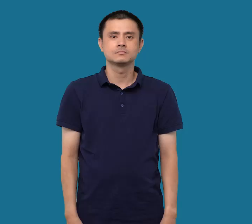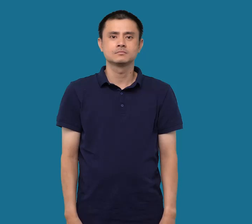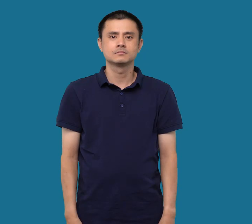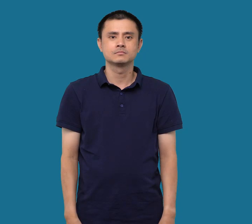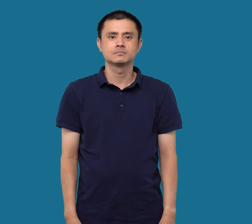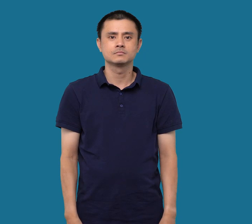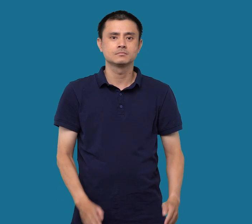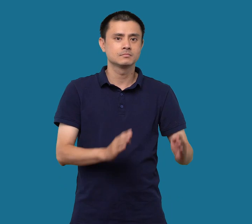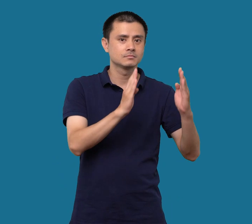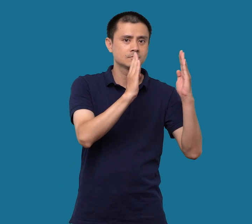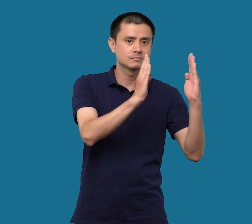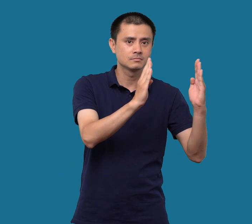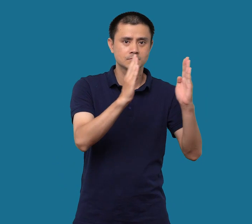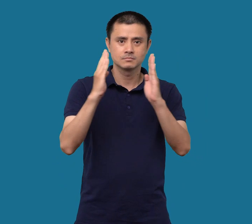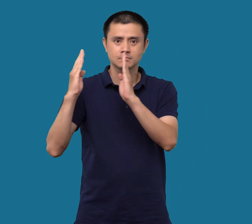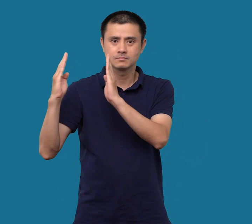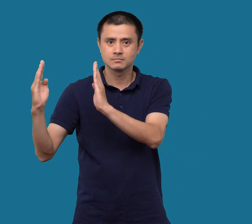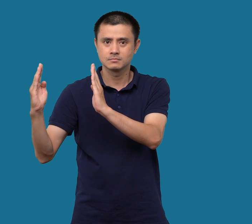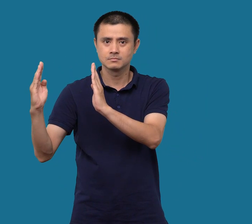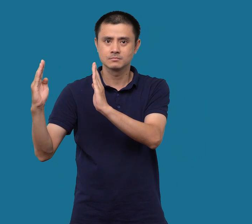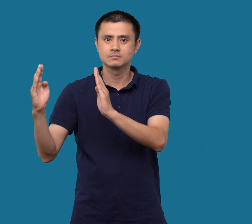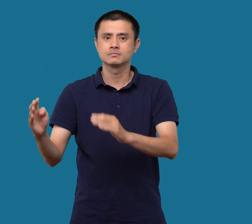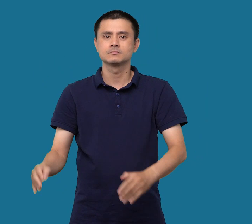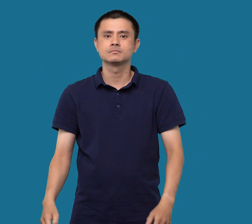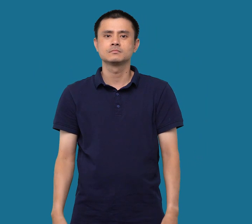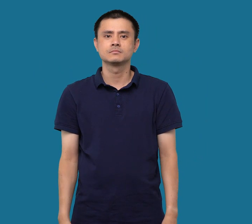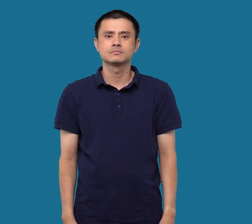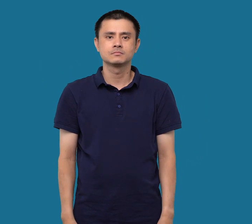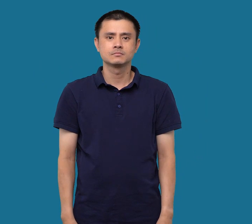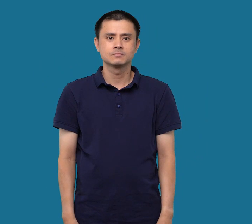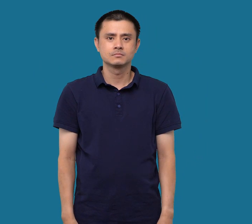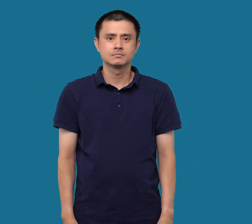giai đoạn